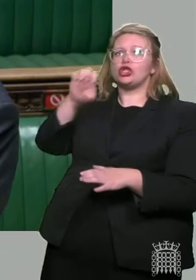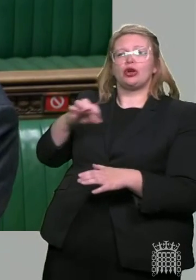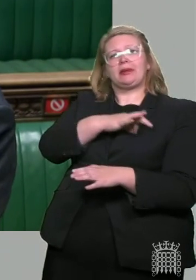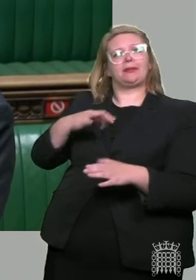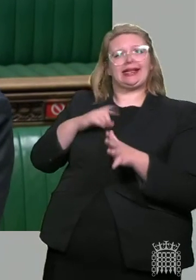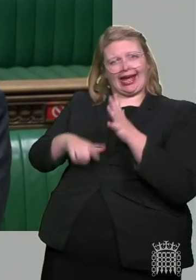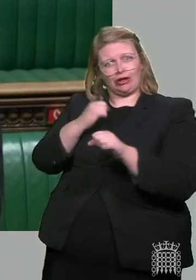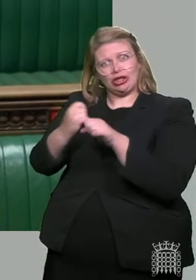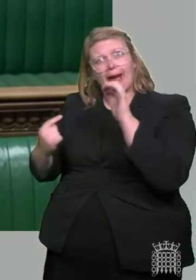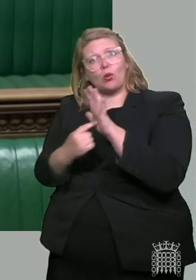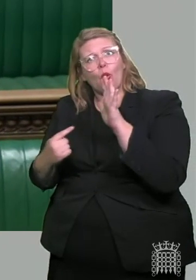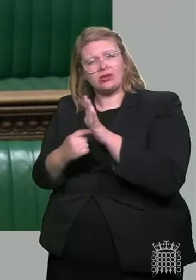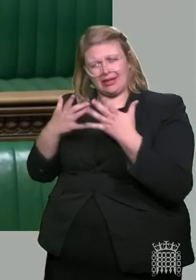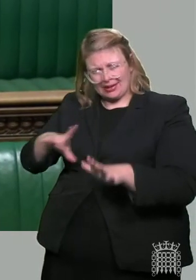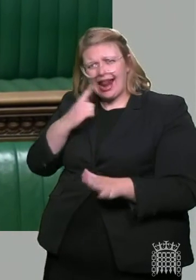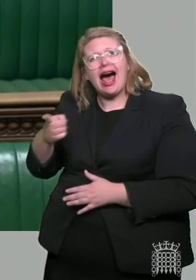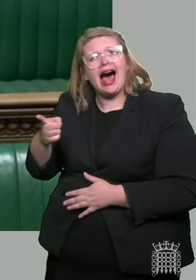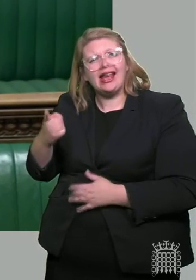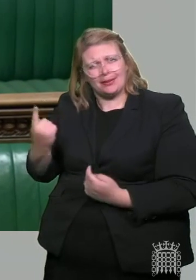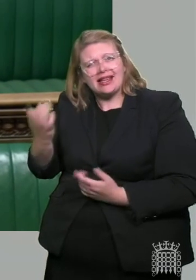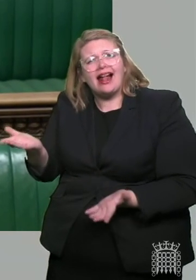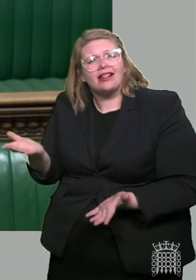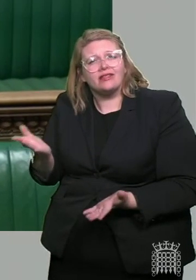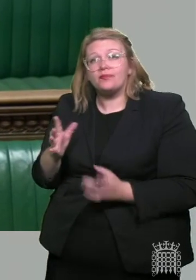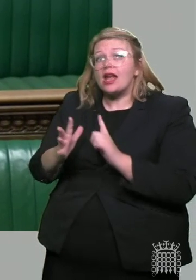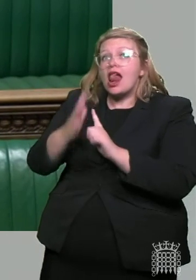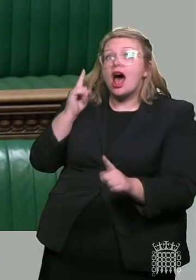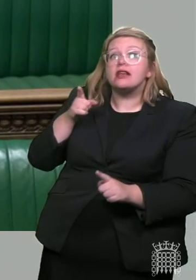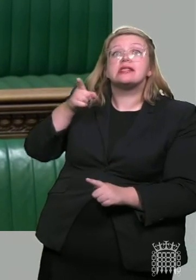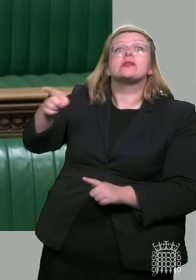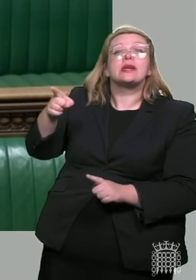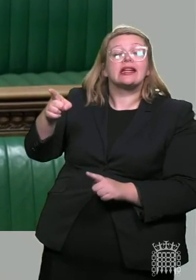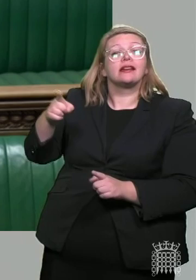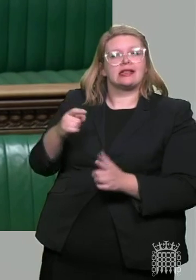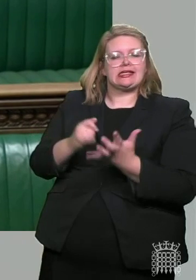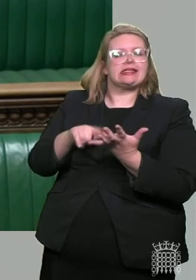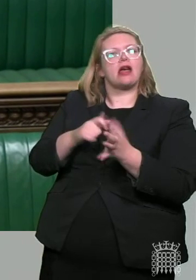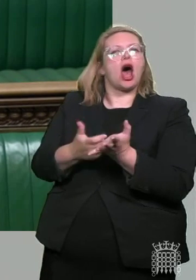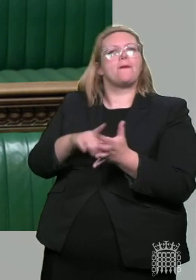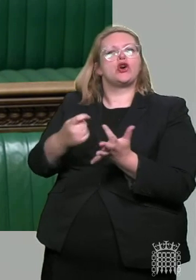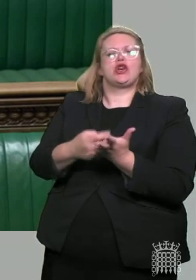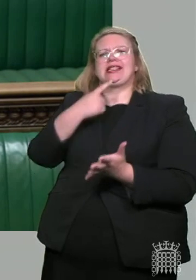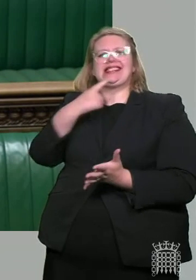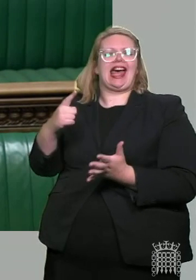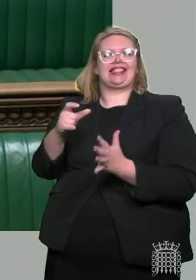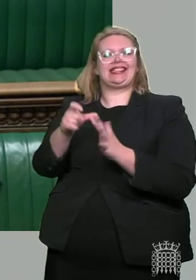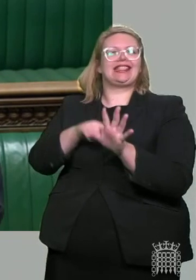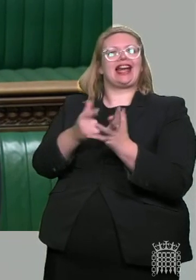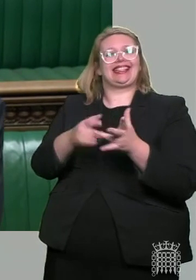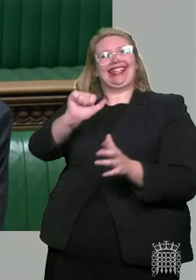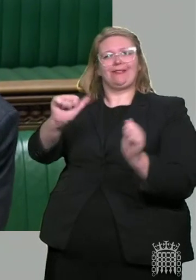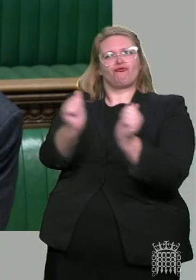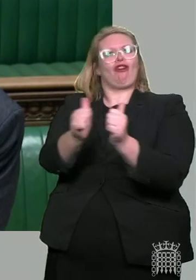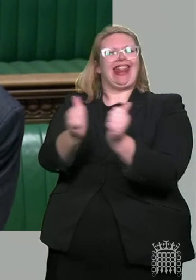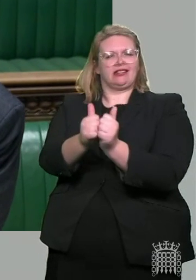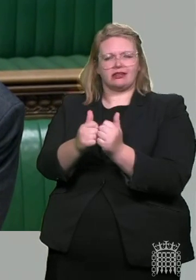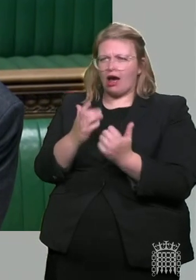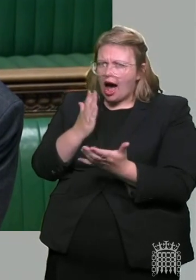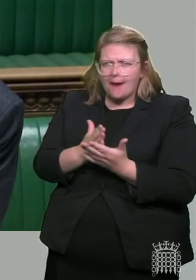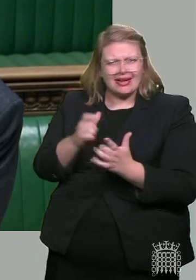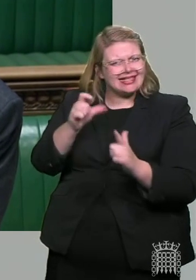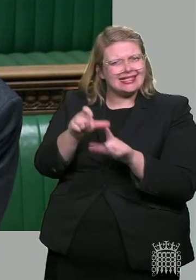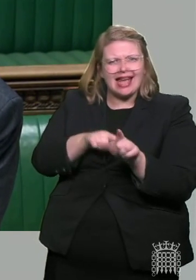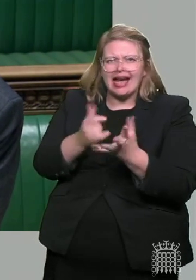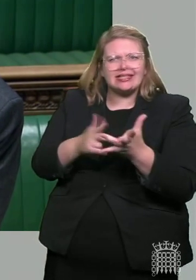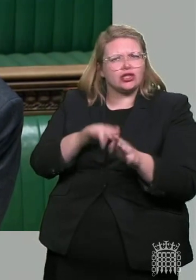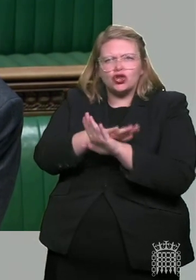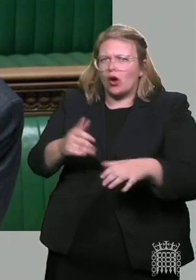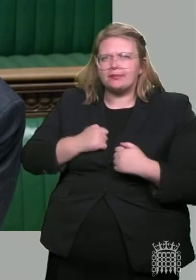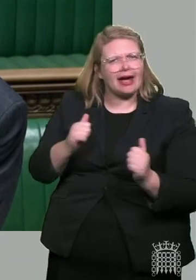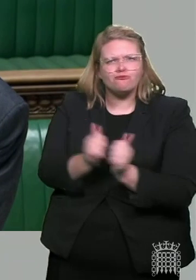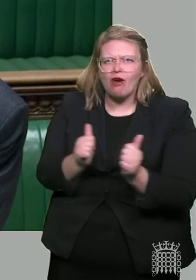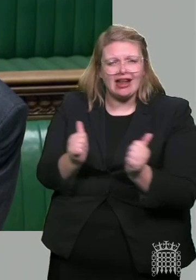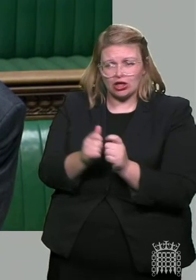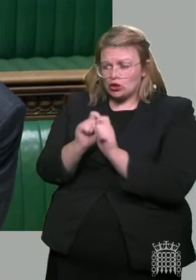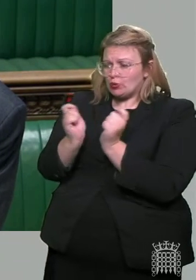Actually, it was just last week that he said that James Dyson was a personal friend of mine—a fact that James Dyson has corrected in the newspaper this morning.